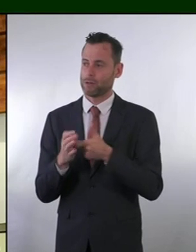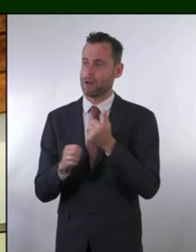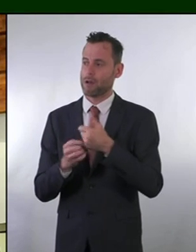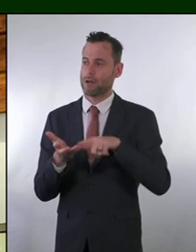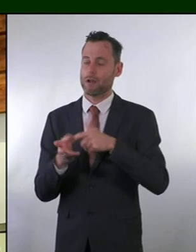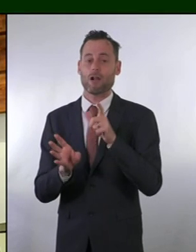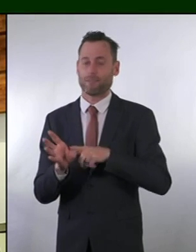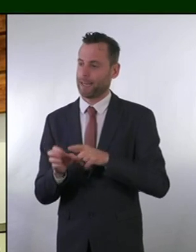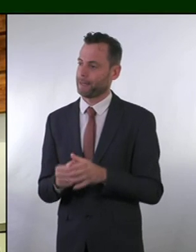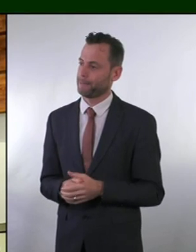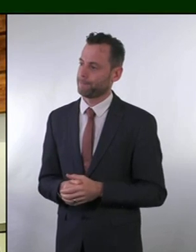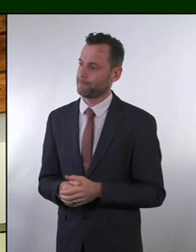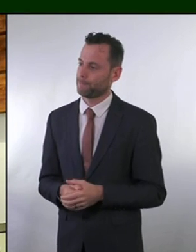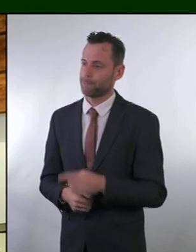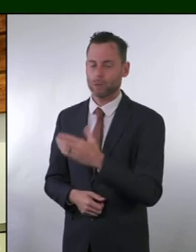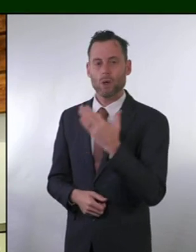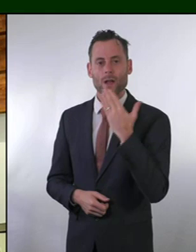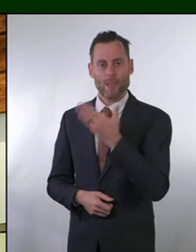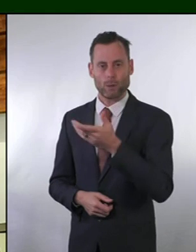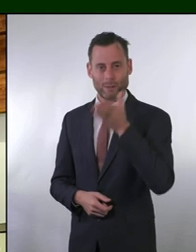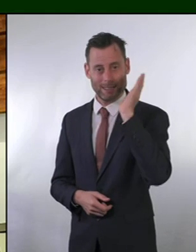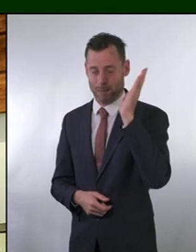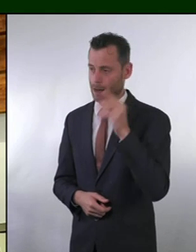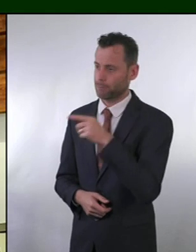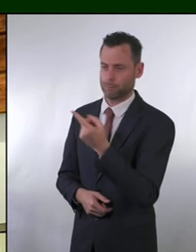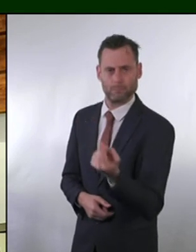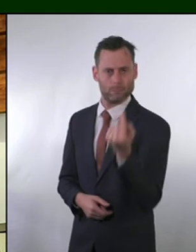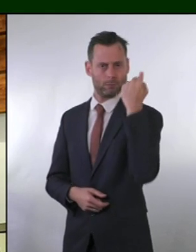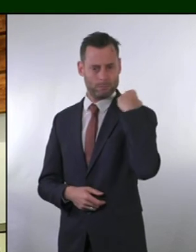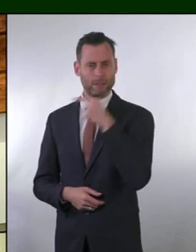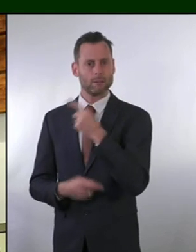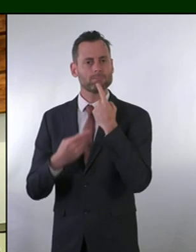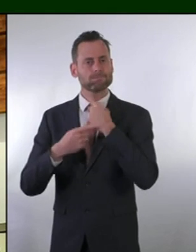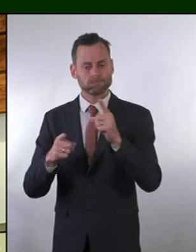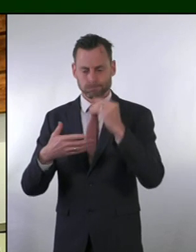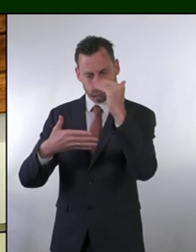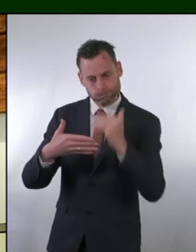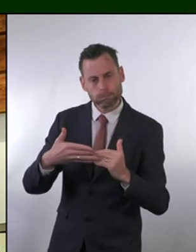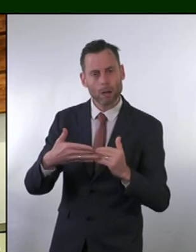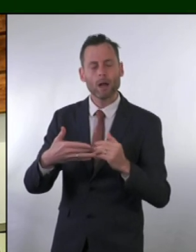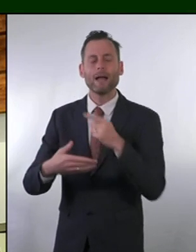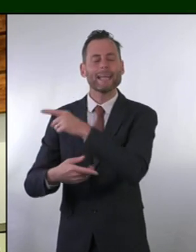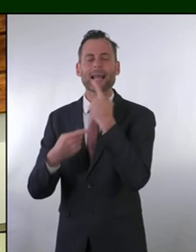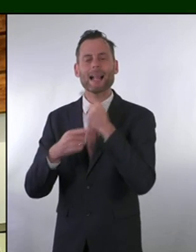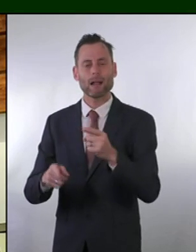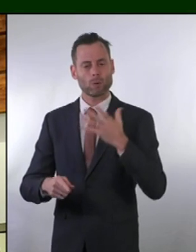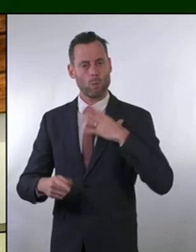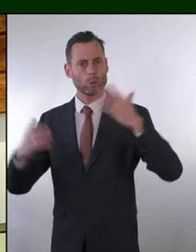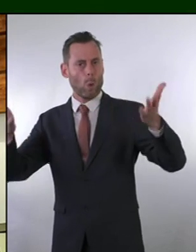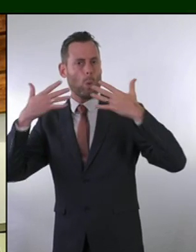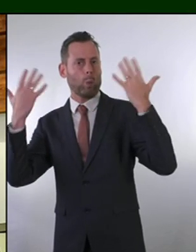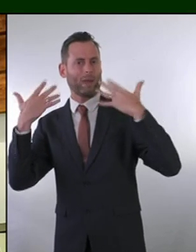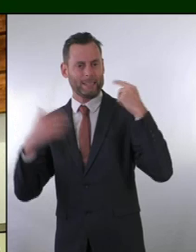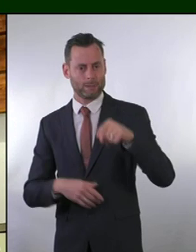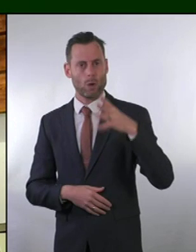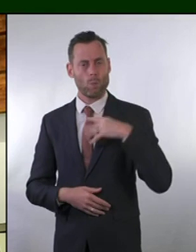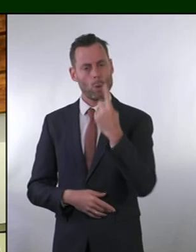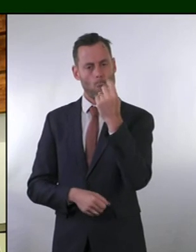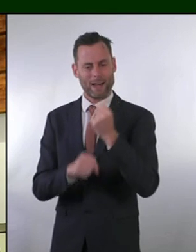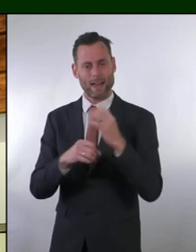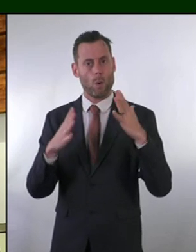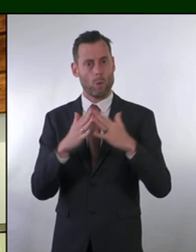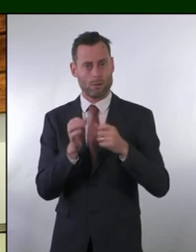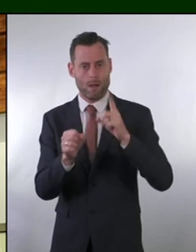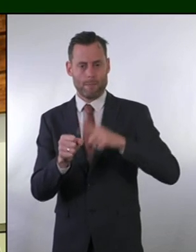May I strongly support the aspiration of the Prime Minister, set out last week, to deliver floating offshore wind capacity of 1 GW by 2030?